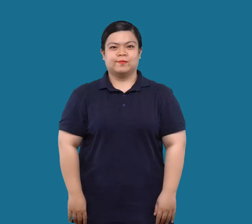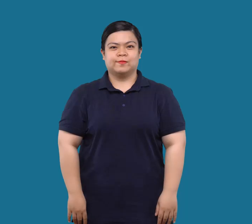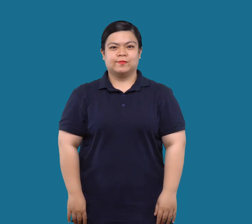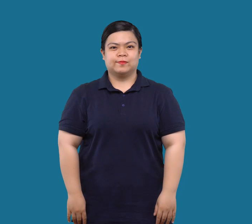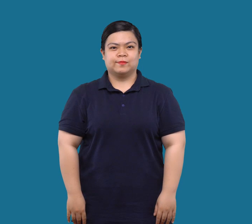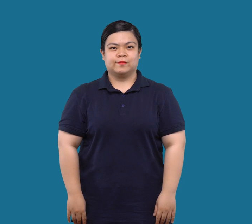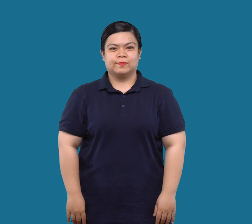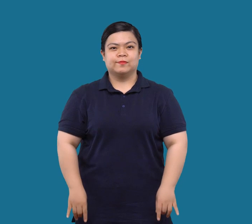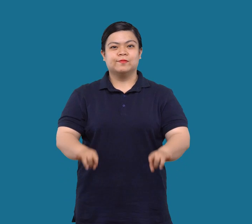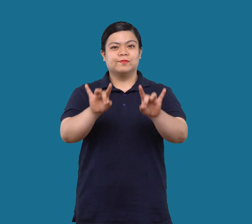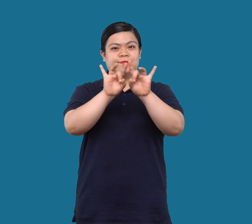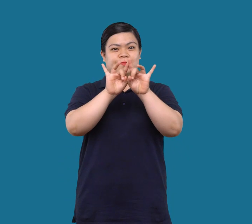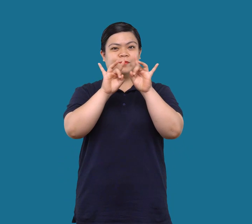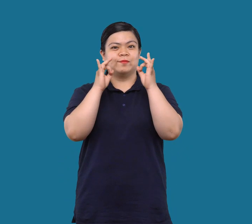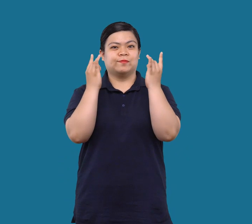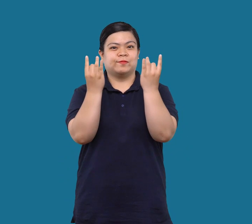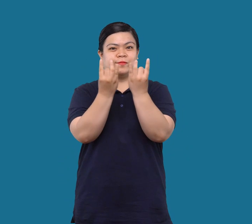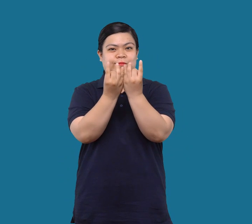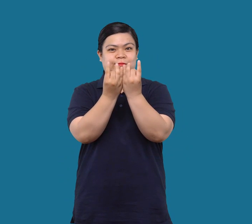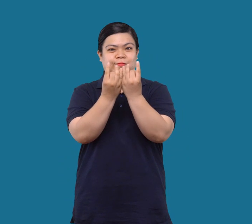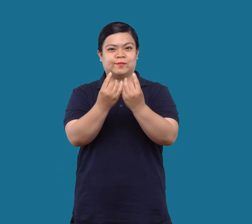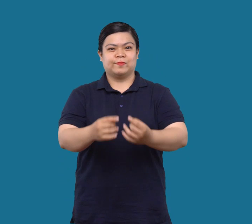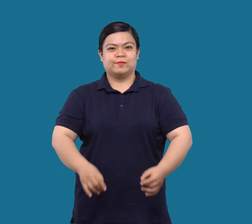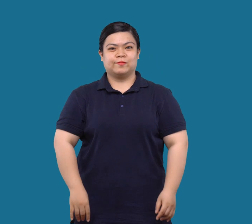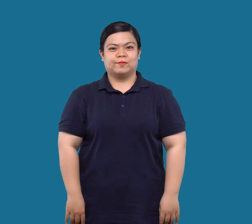hội nghị